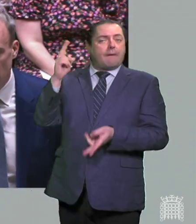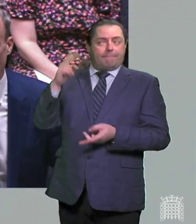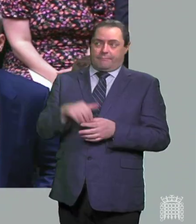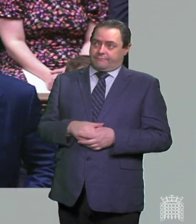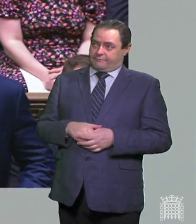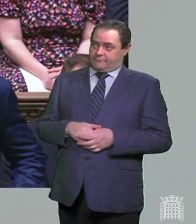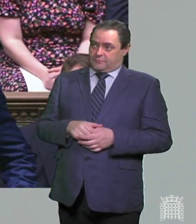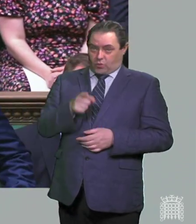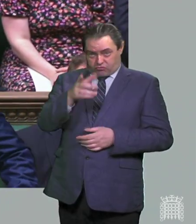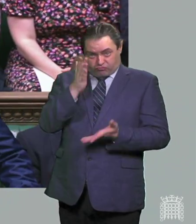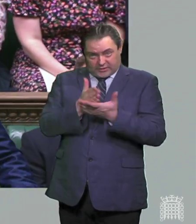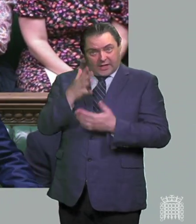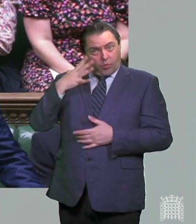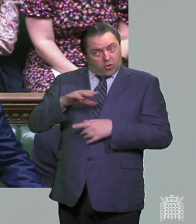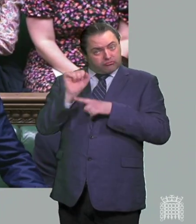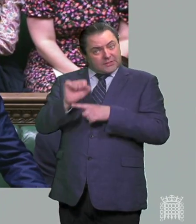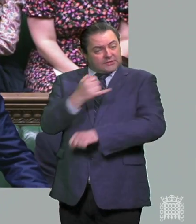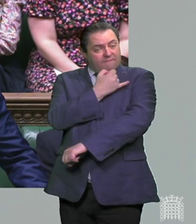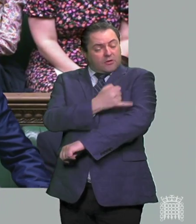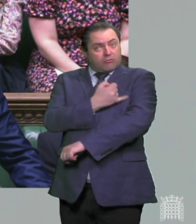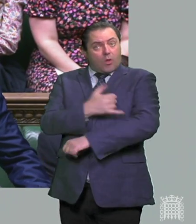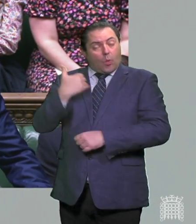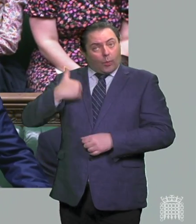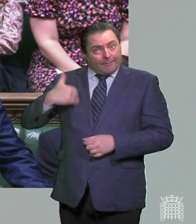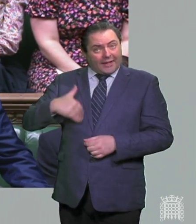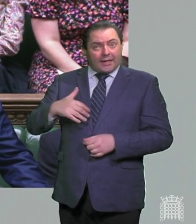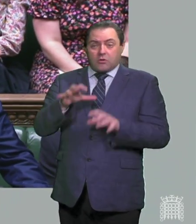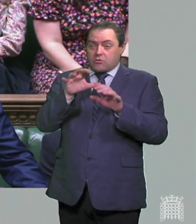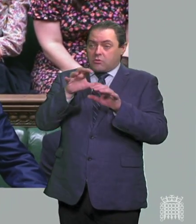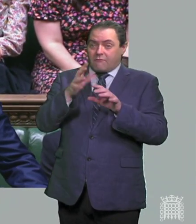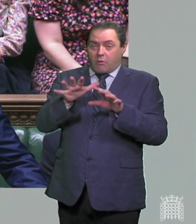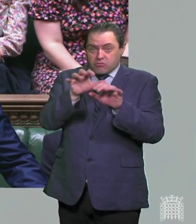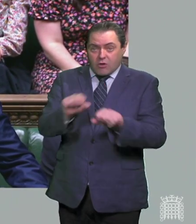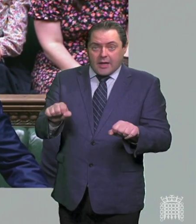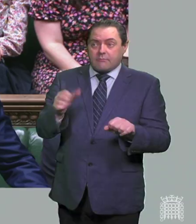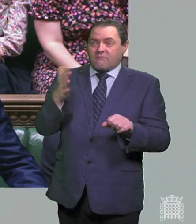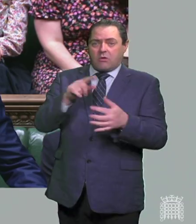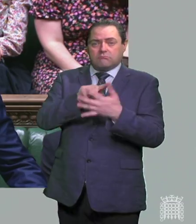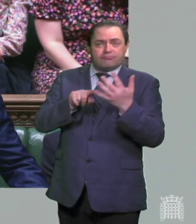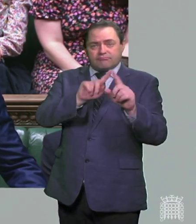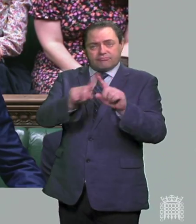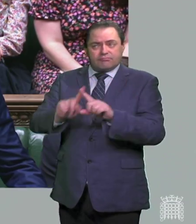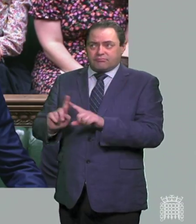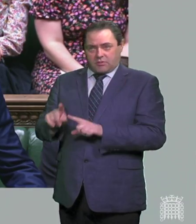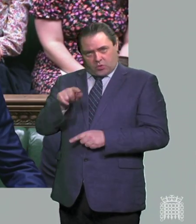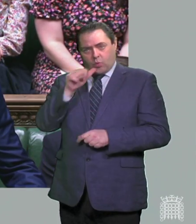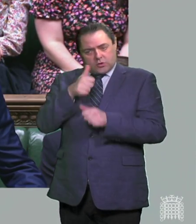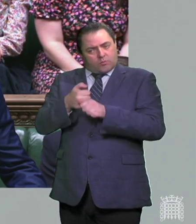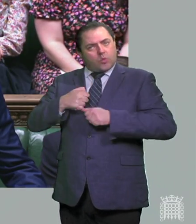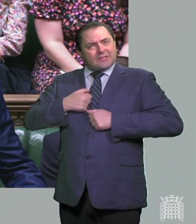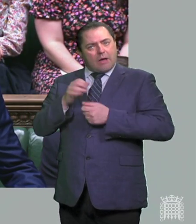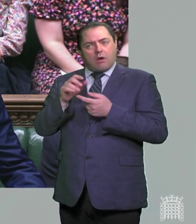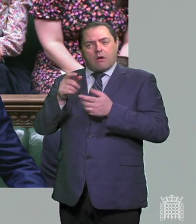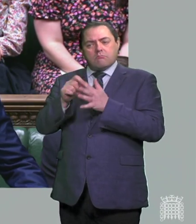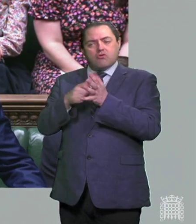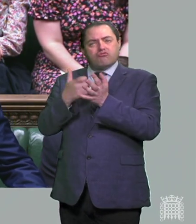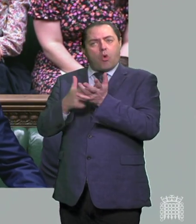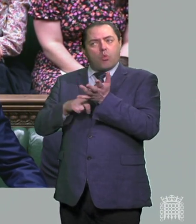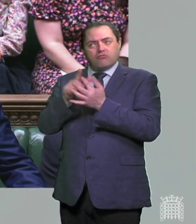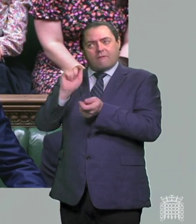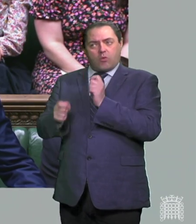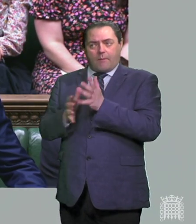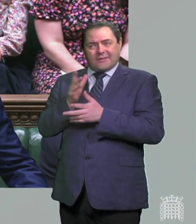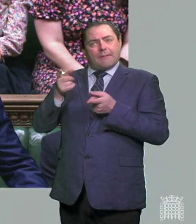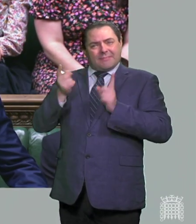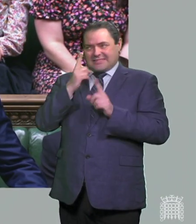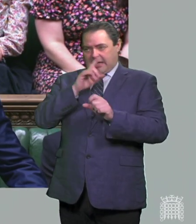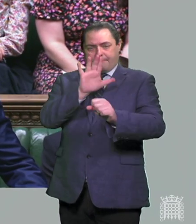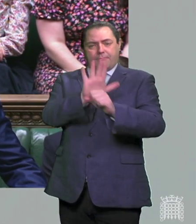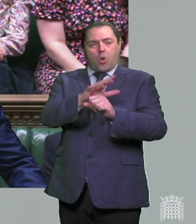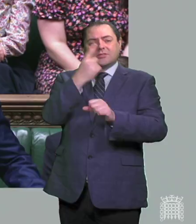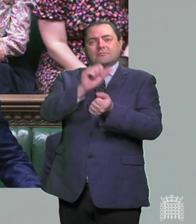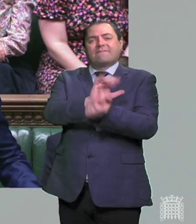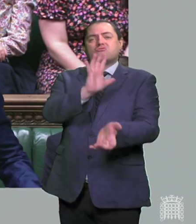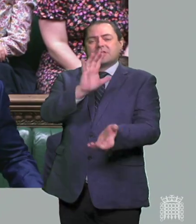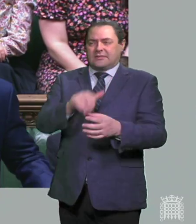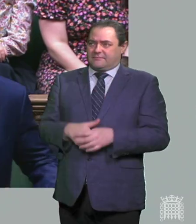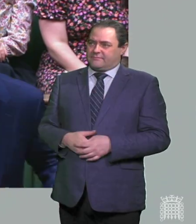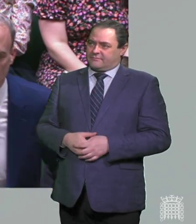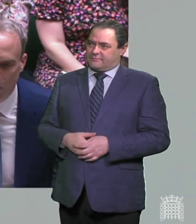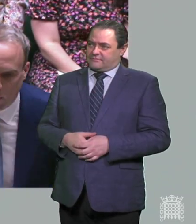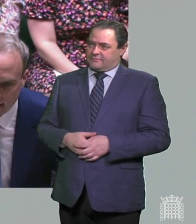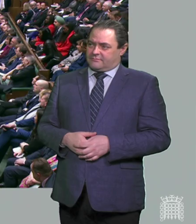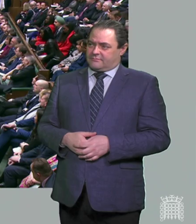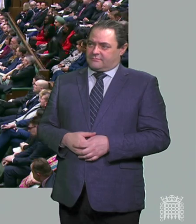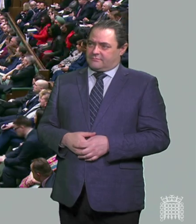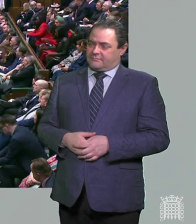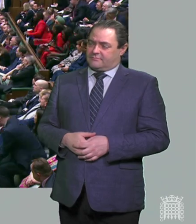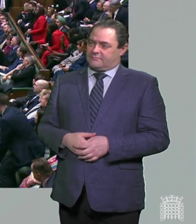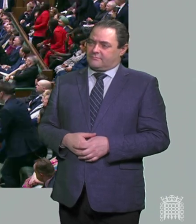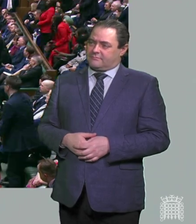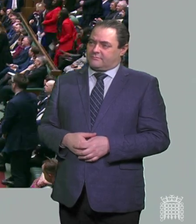If she really wants to protect vulnerable women, whether from rapists or other serious crimes, she will back our parole reforms, which will mean Ministers are able to prevent people from being released into the public and causing more threats.